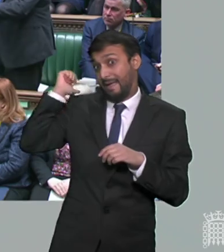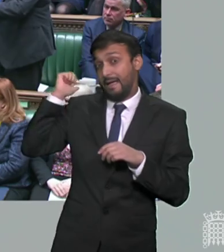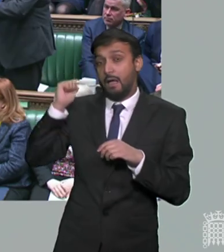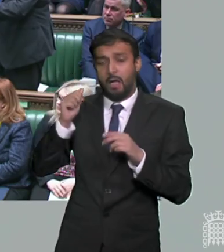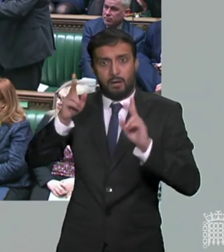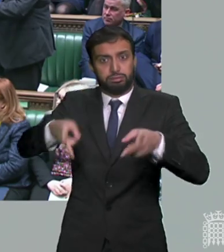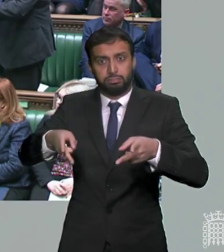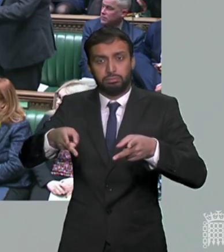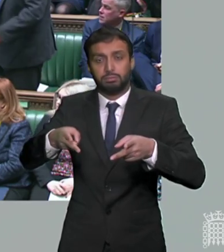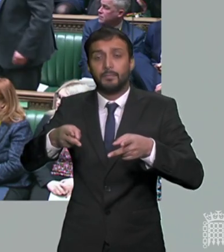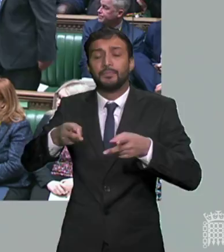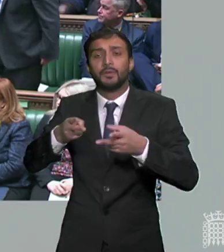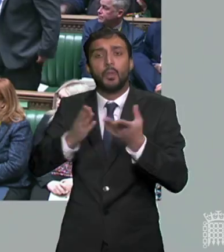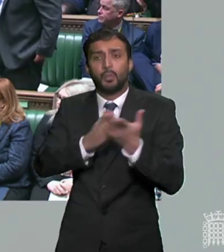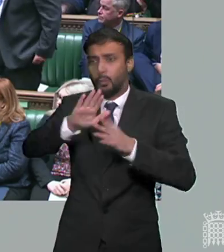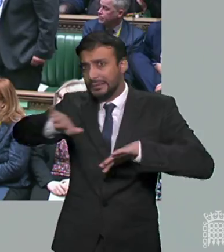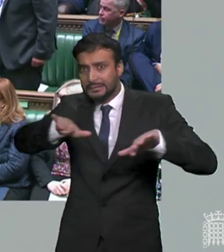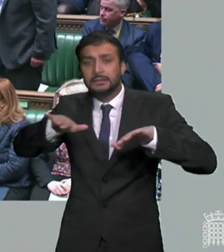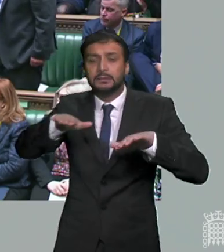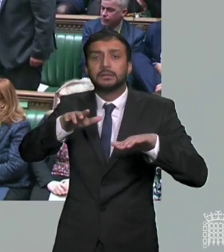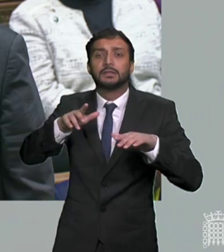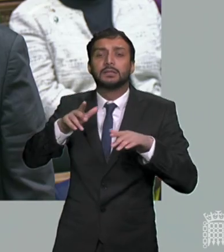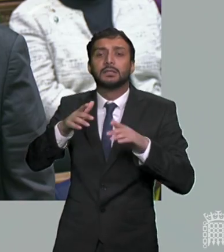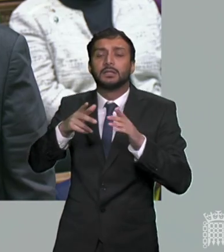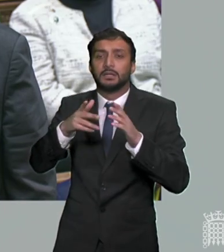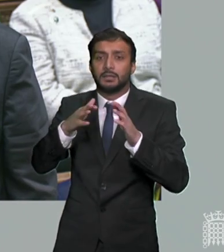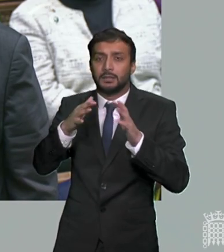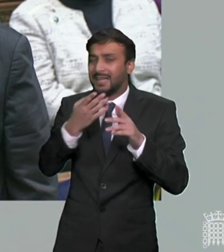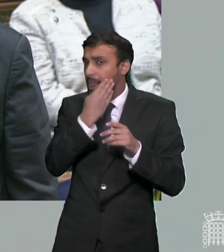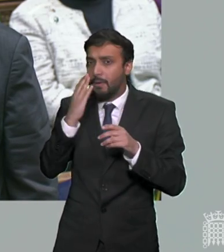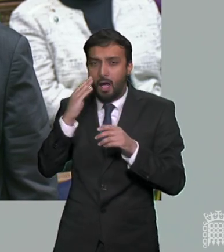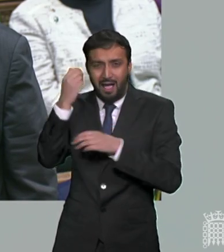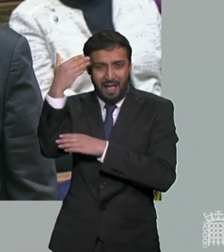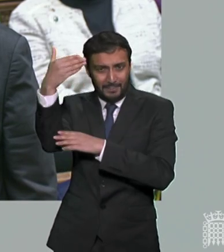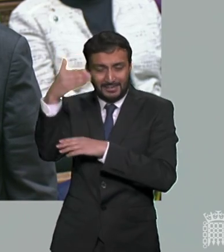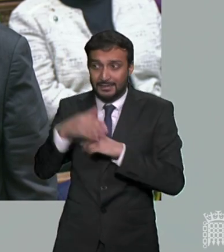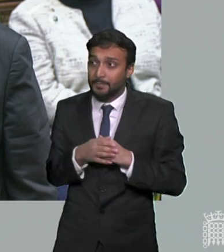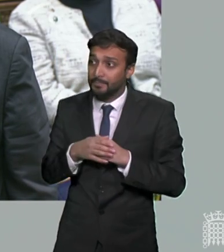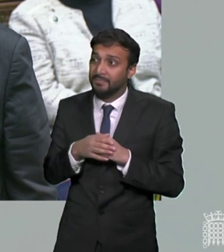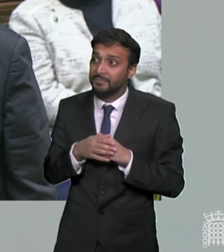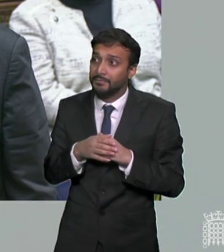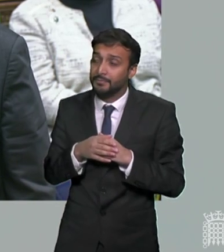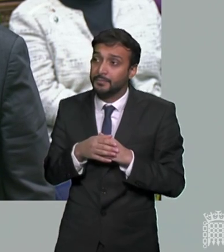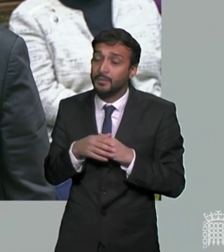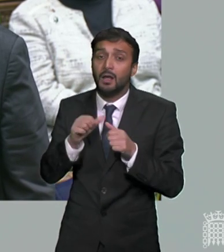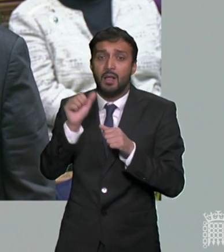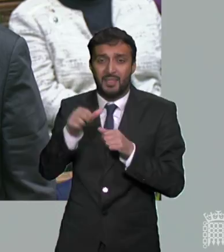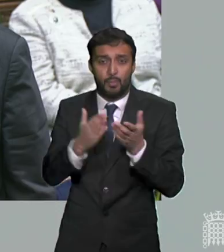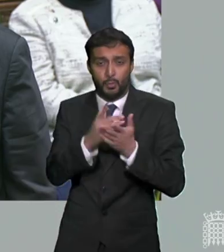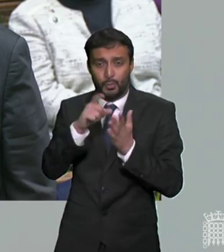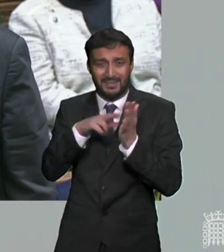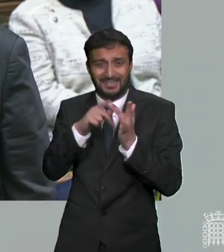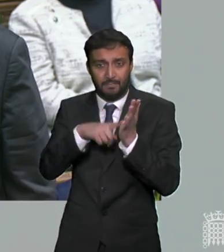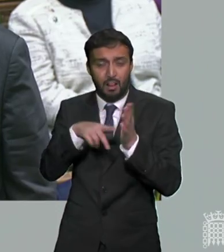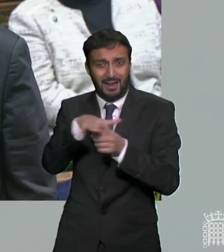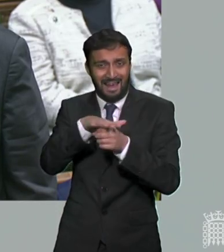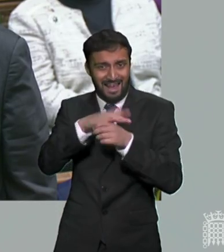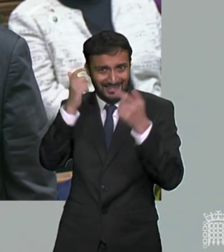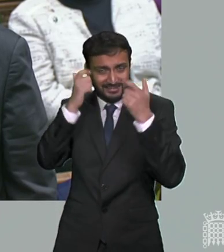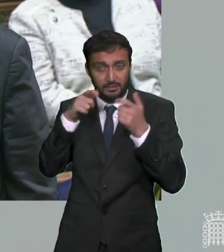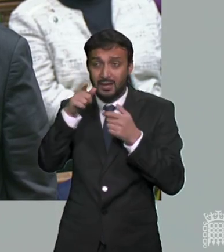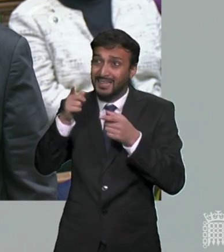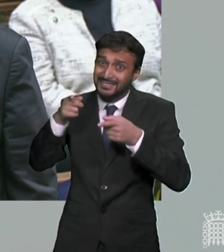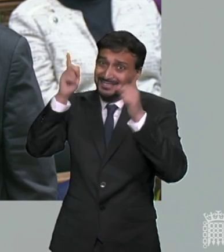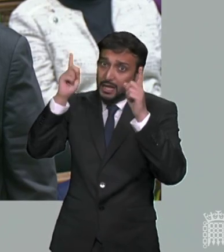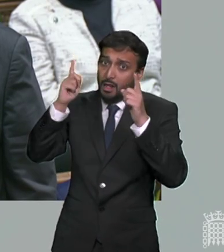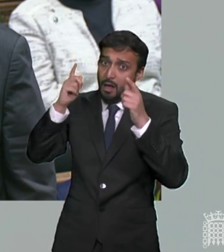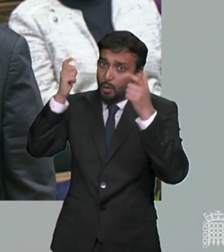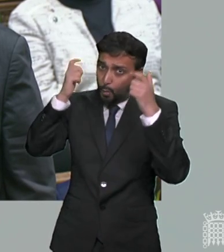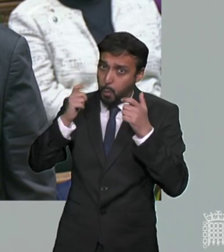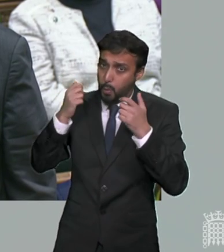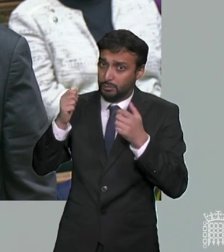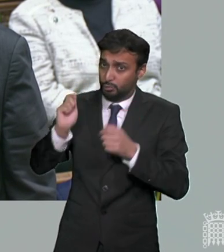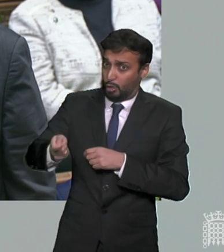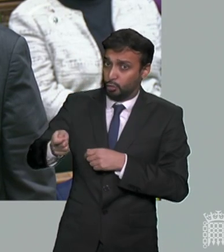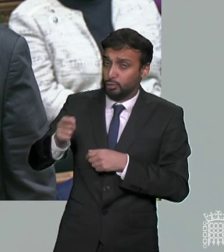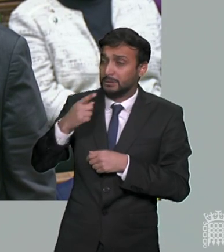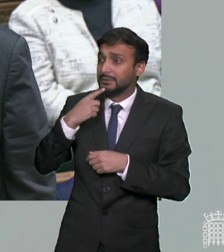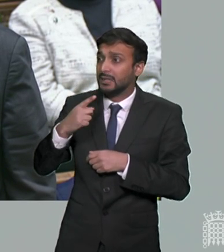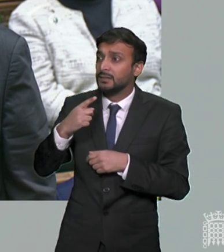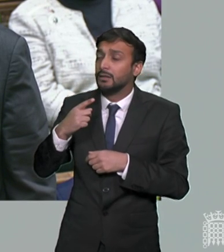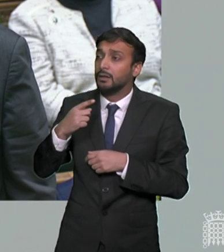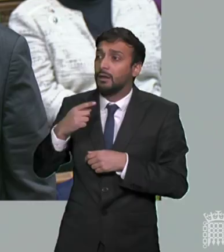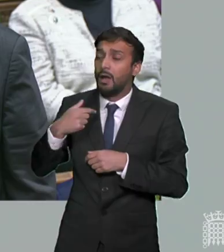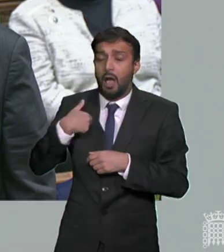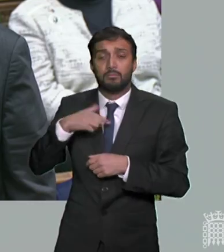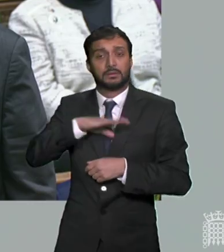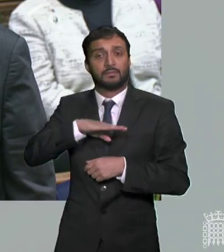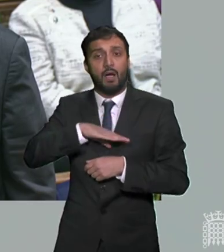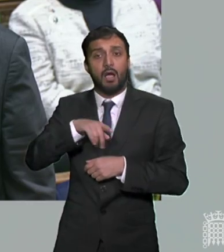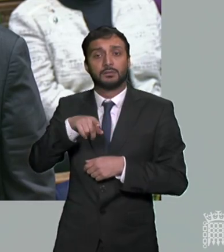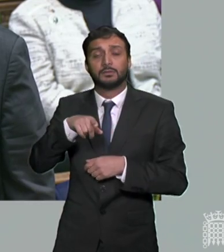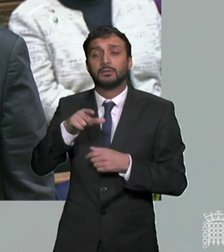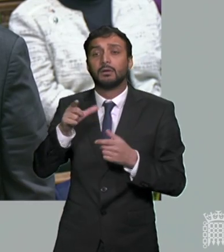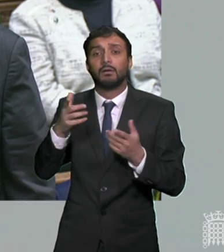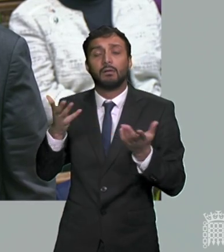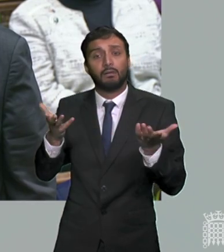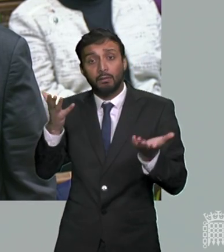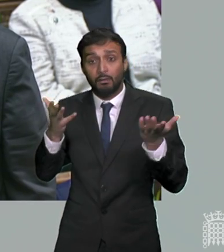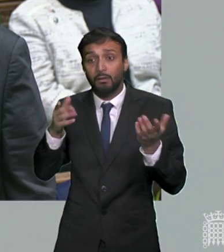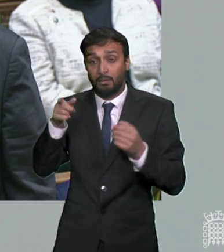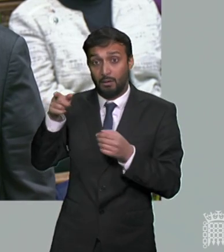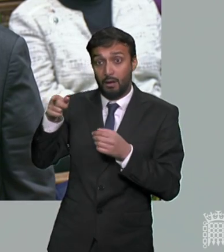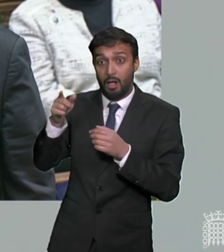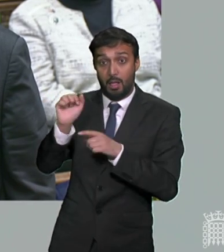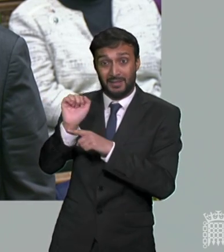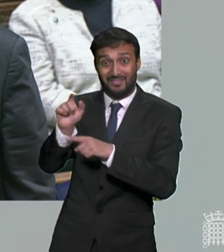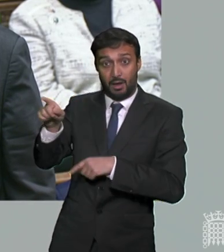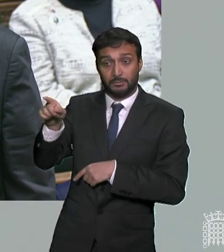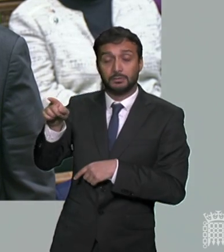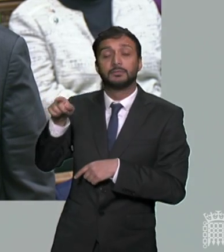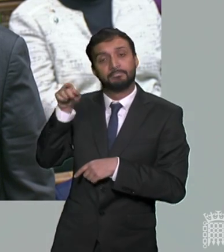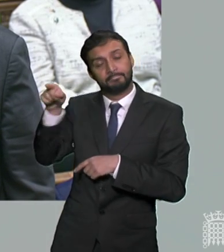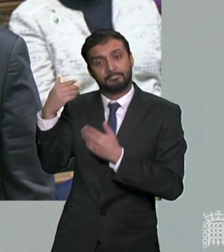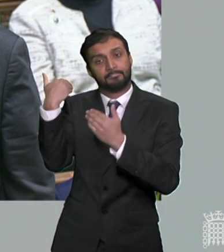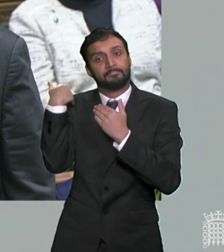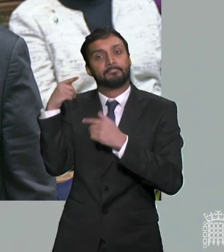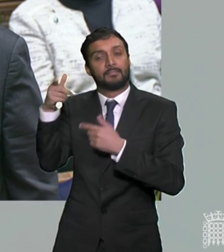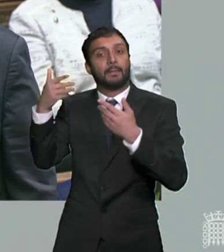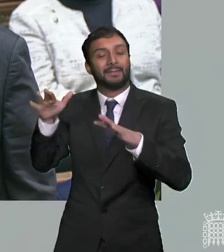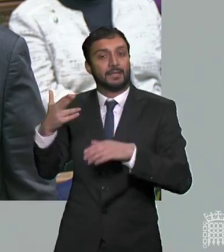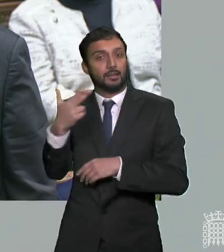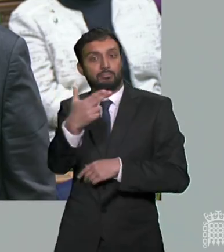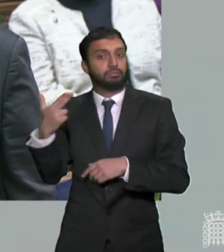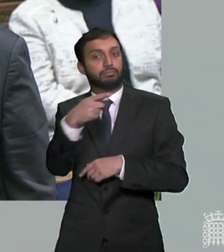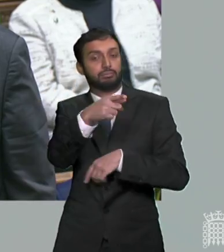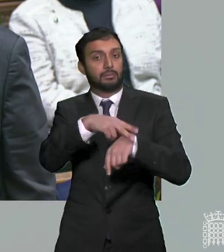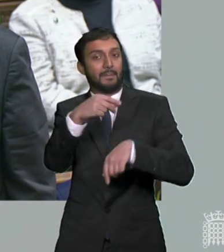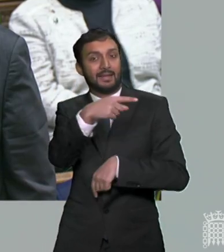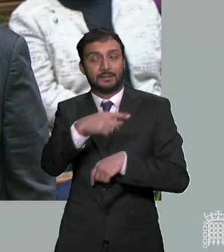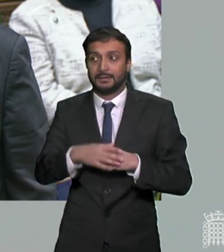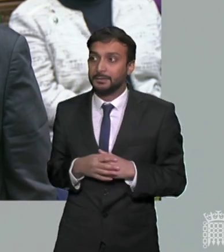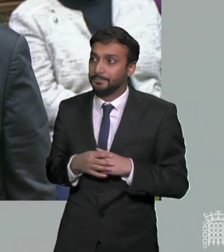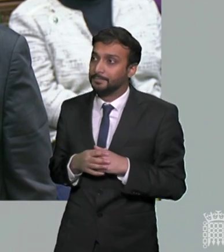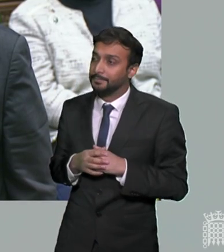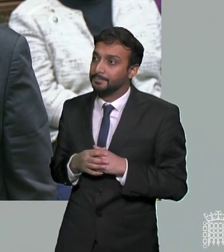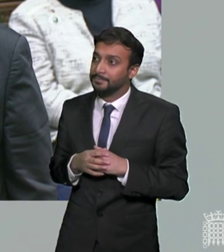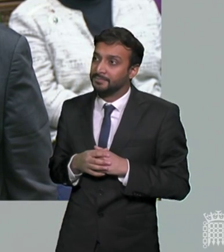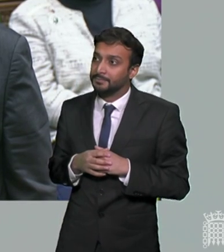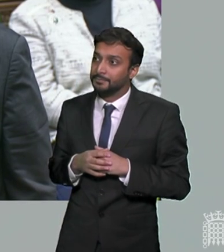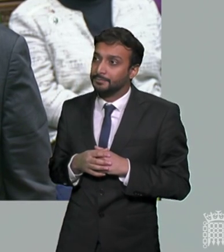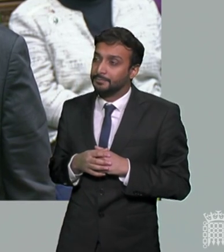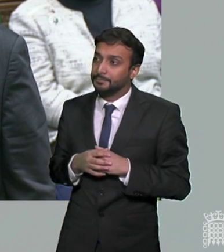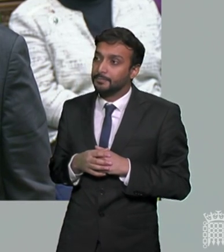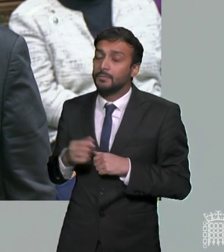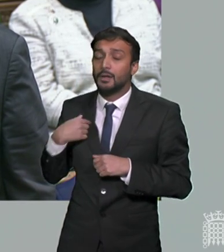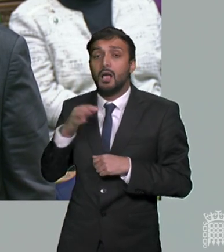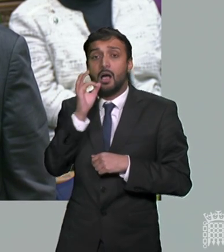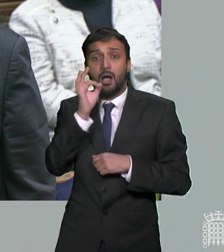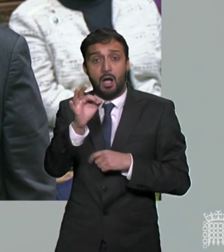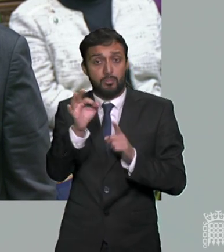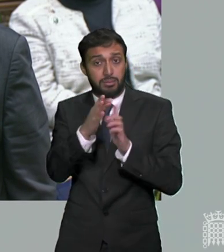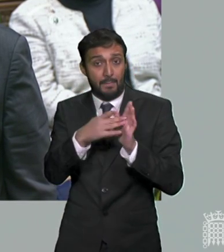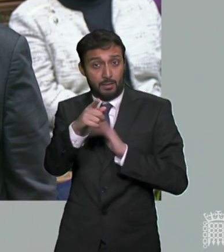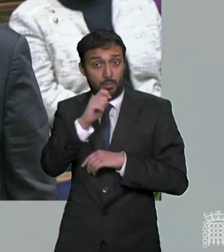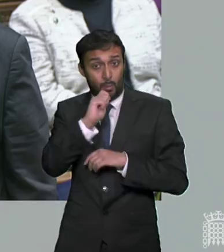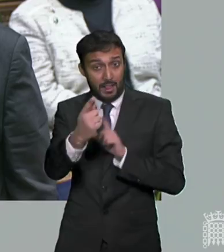No one has ever been charged in connection with her murder. In November last year, delivering his judgment in a civil case, a senior High Court justice, Mr Justice Spencer, said:“I am satisfied that on the balance of probabilities the defendant”—Saleh Mabrouk—“is jointly liable for the shooting of WPC Yvonne Fletcher on the doctrine of common design.”Will the Prime Minister meet with me to see how this